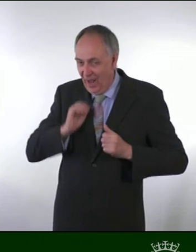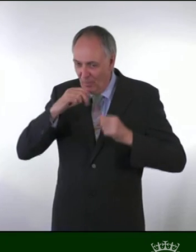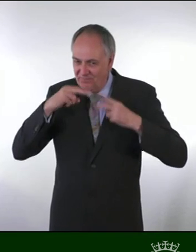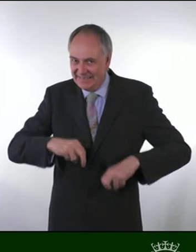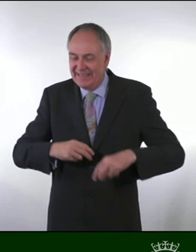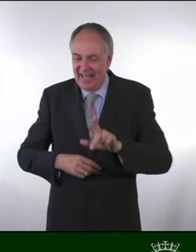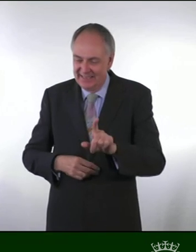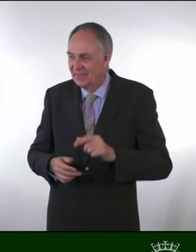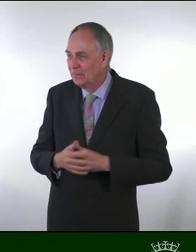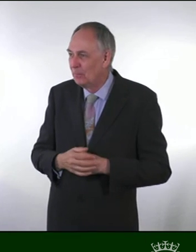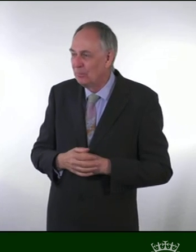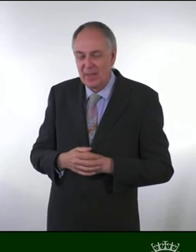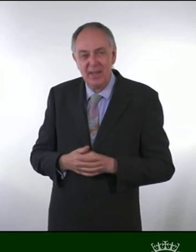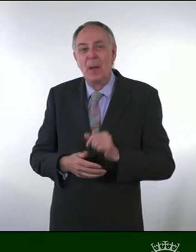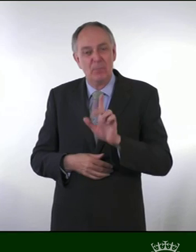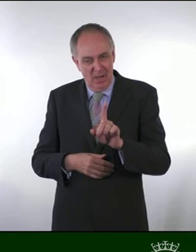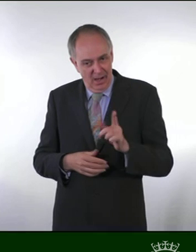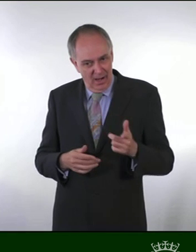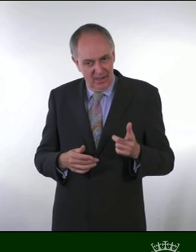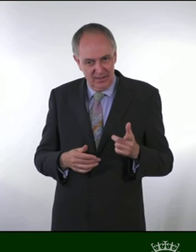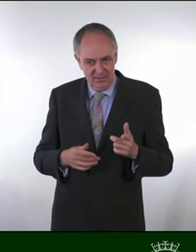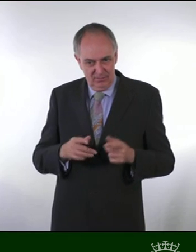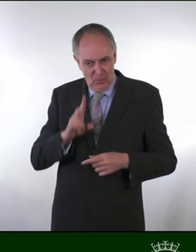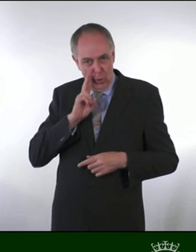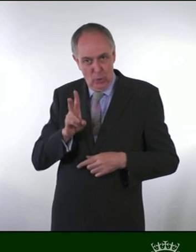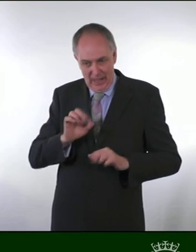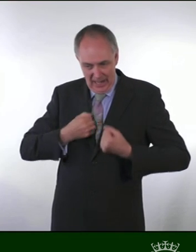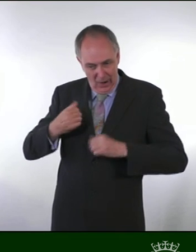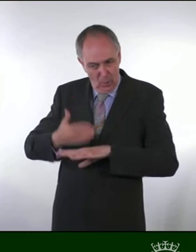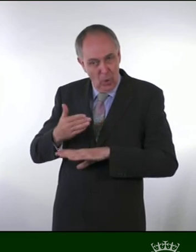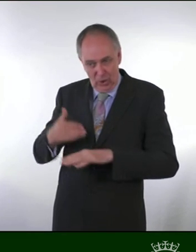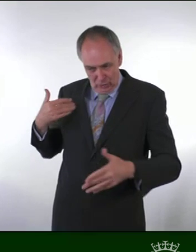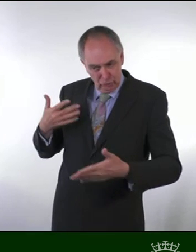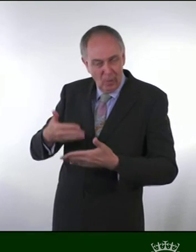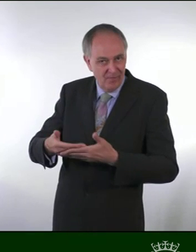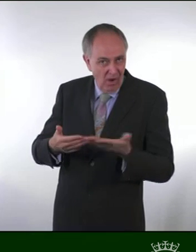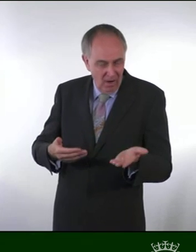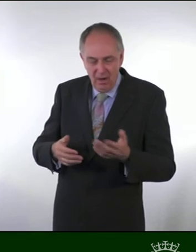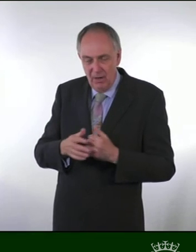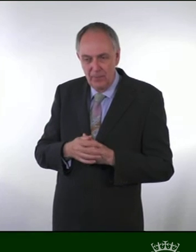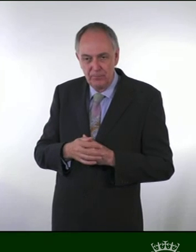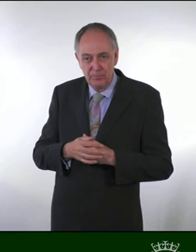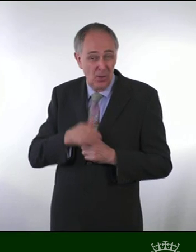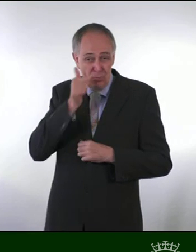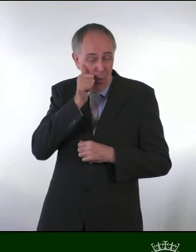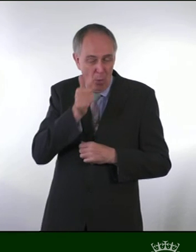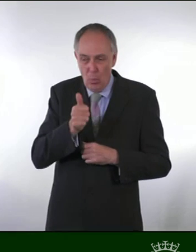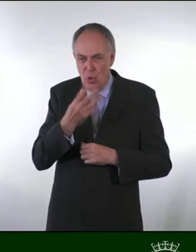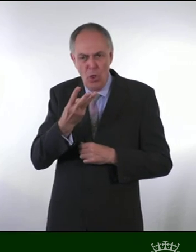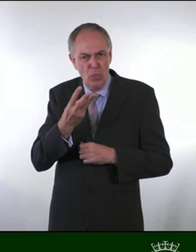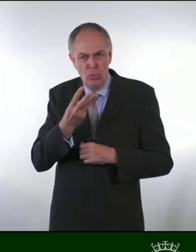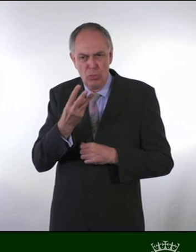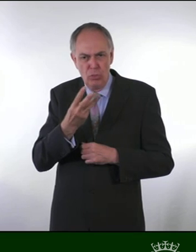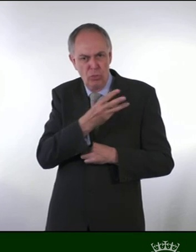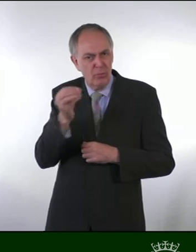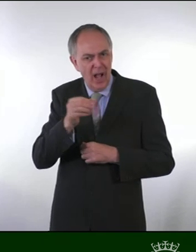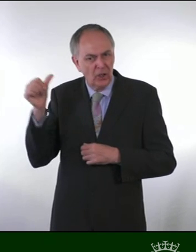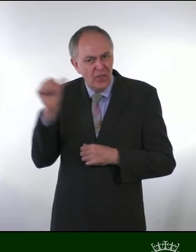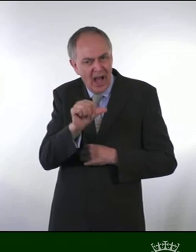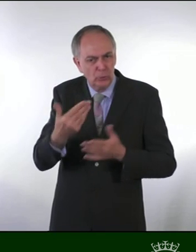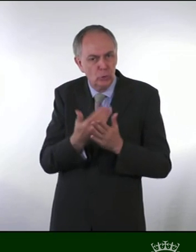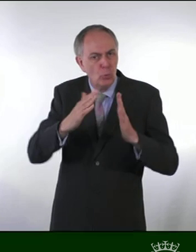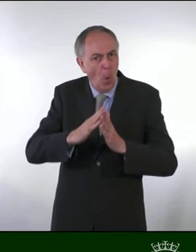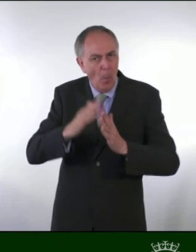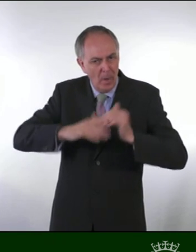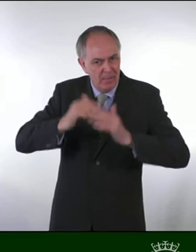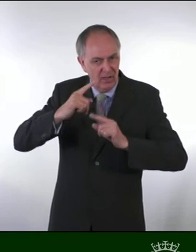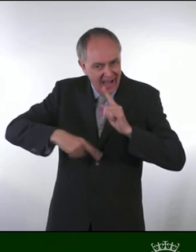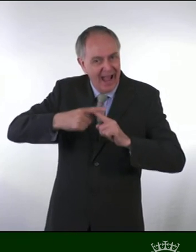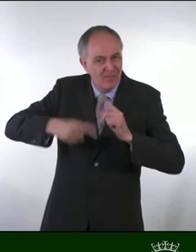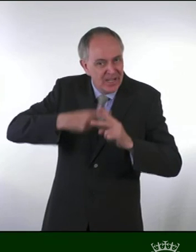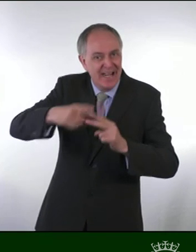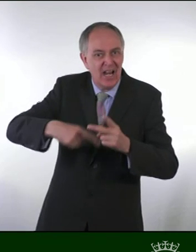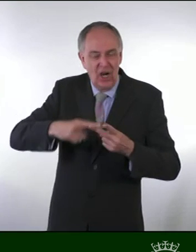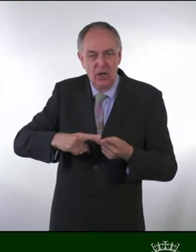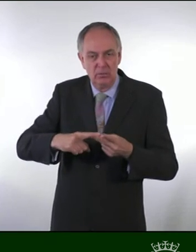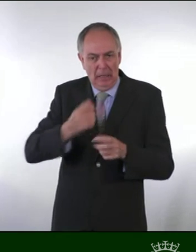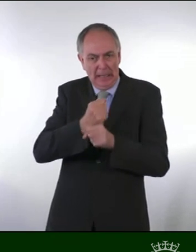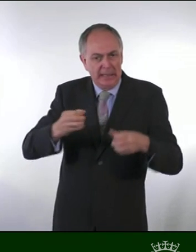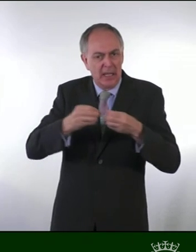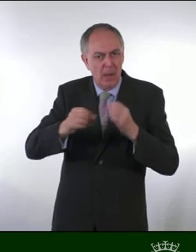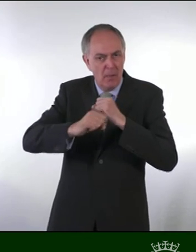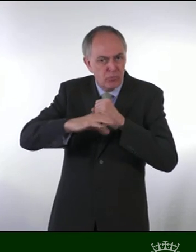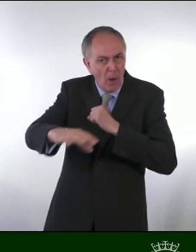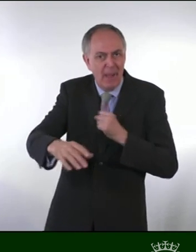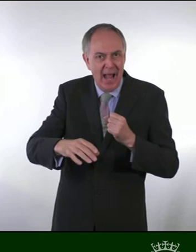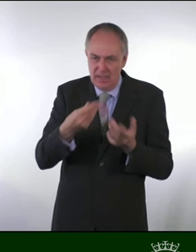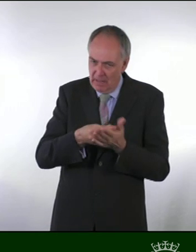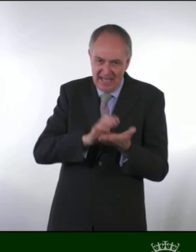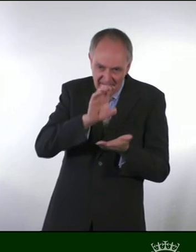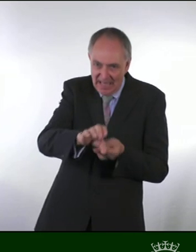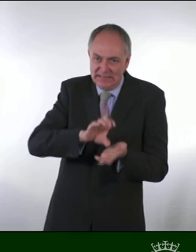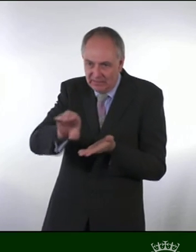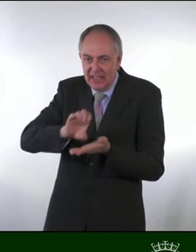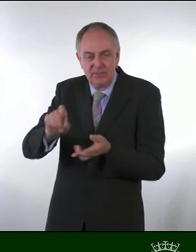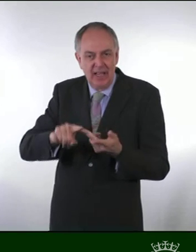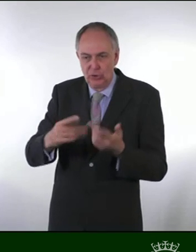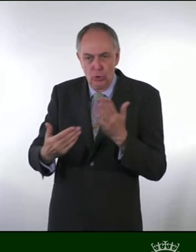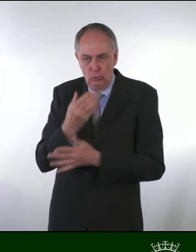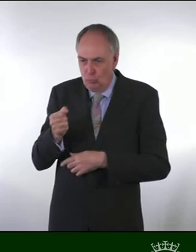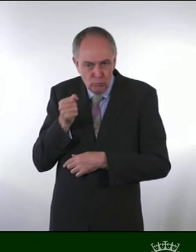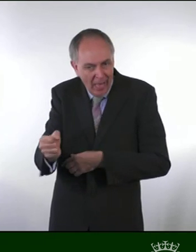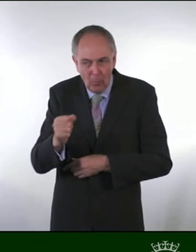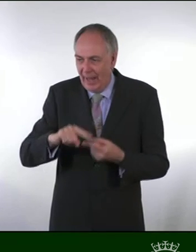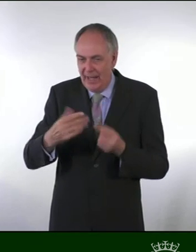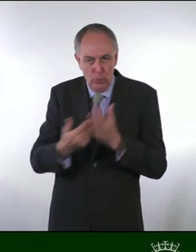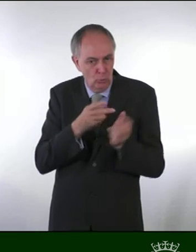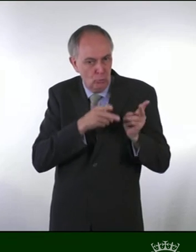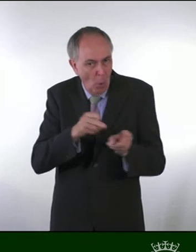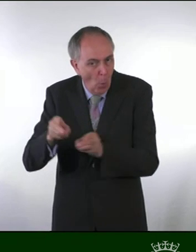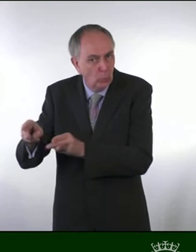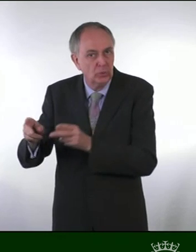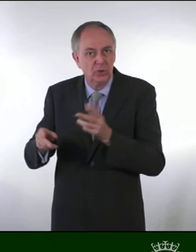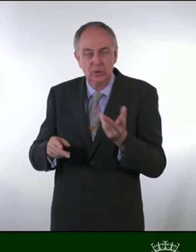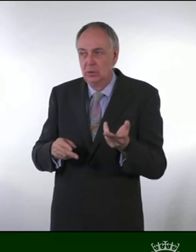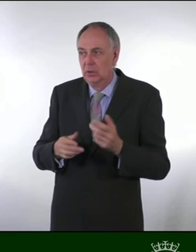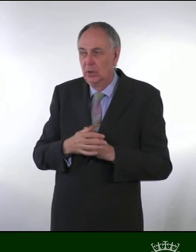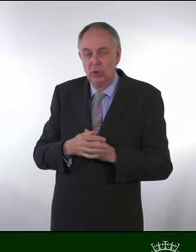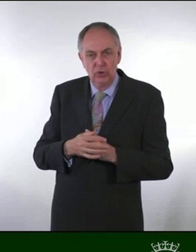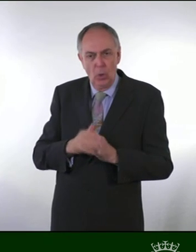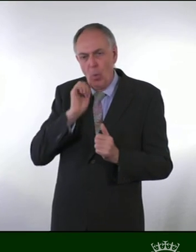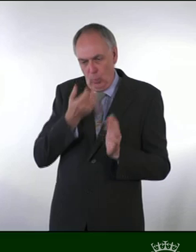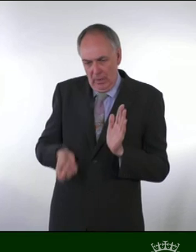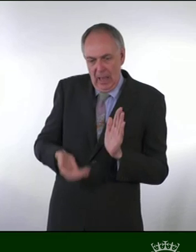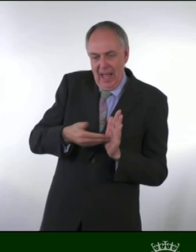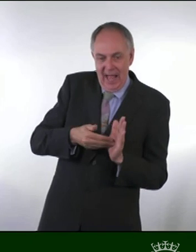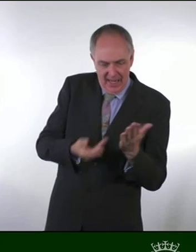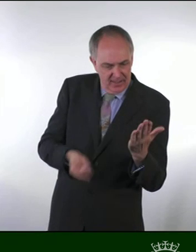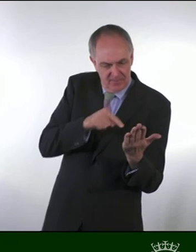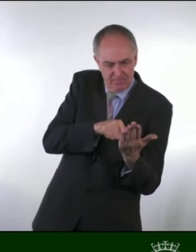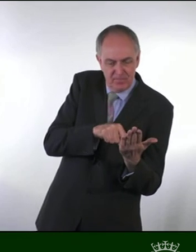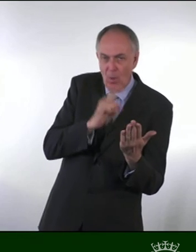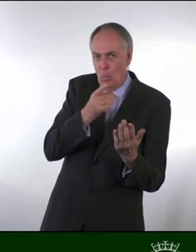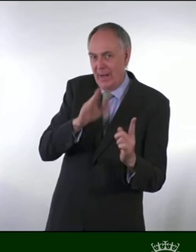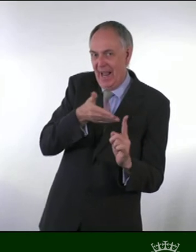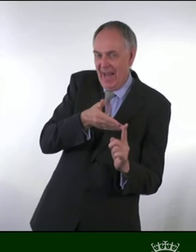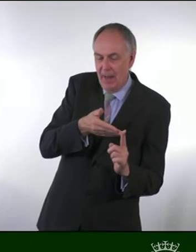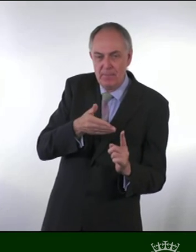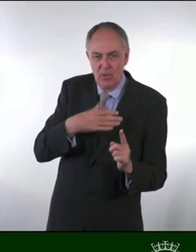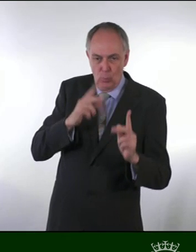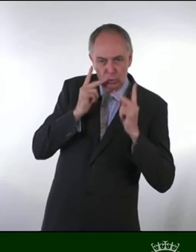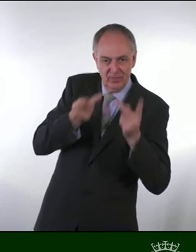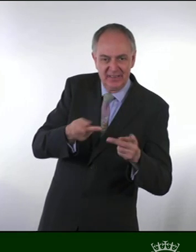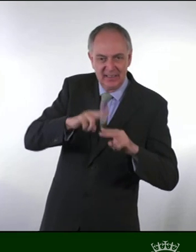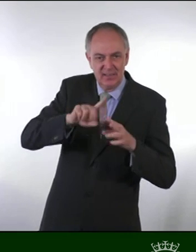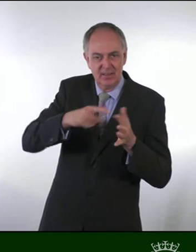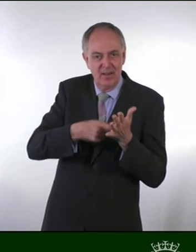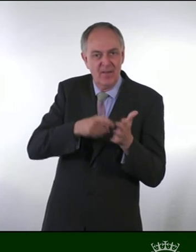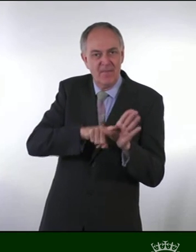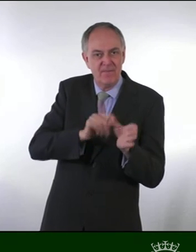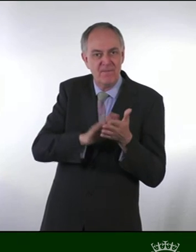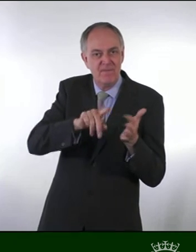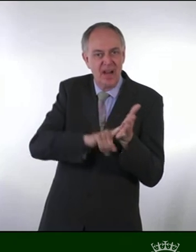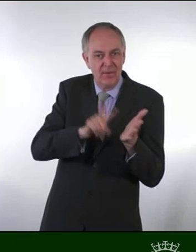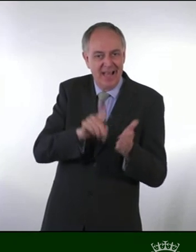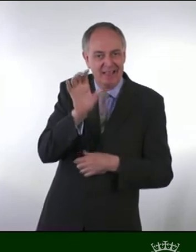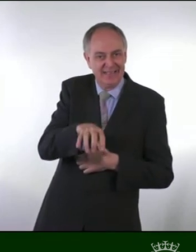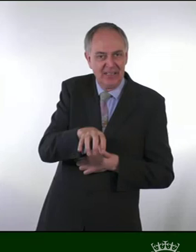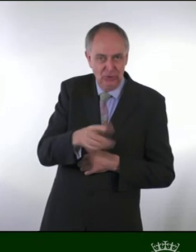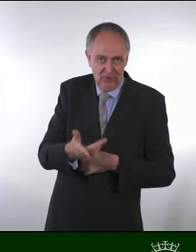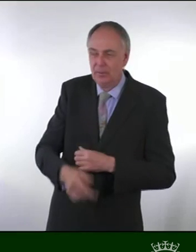My honourable Friend will know what we were doing, whether it is the 300,000 homes that we want to build every year, massive investment in gigabit broadband, or the huge investment in railways and roads, and I will make sure that I add to that an ambition to come and see Ferryhill station launched with him.